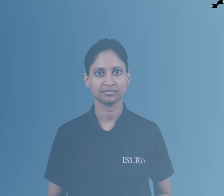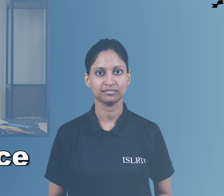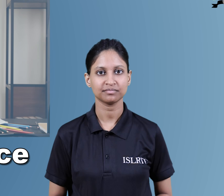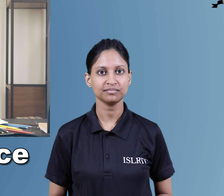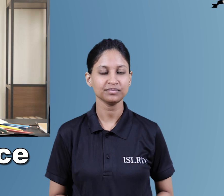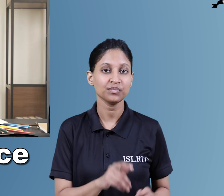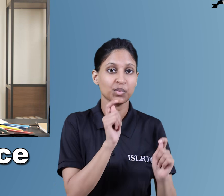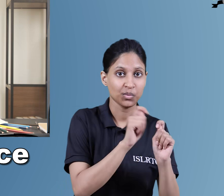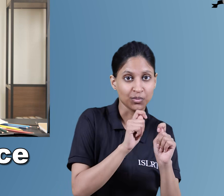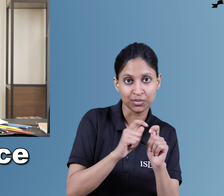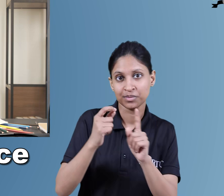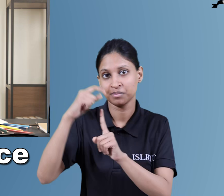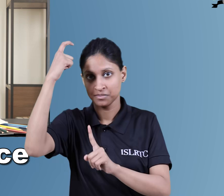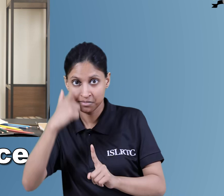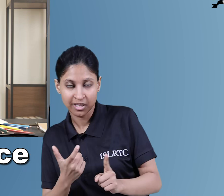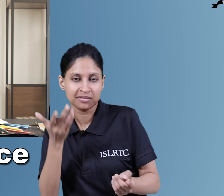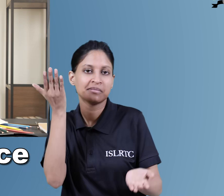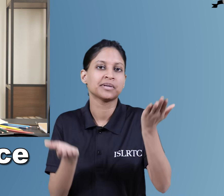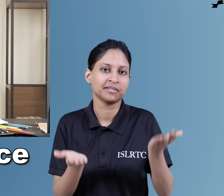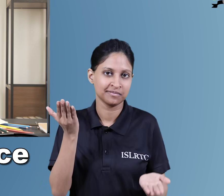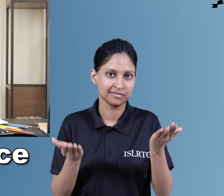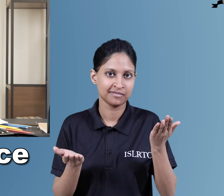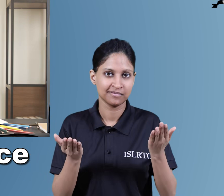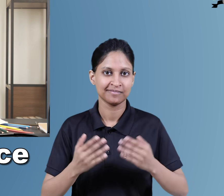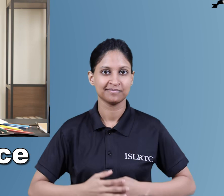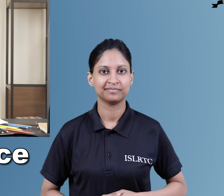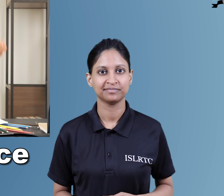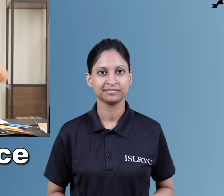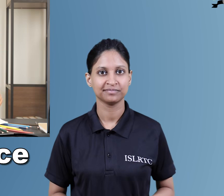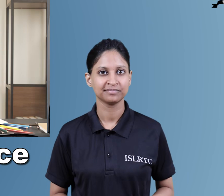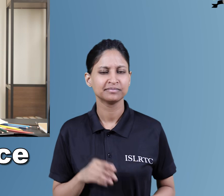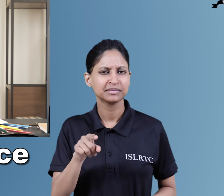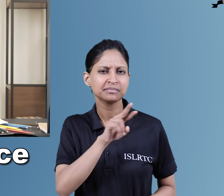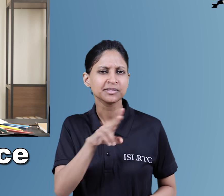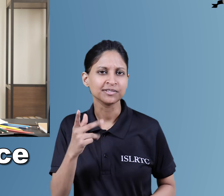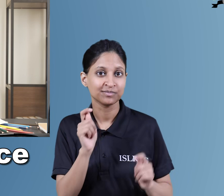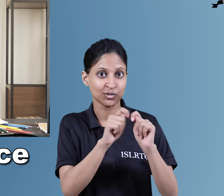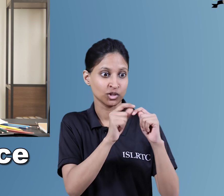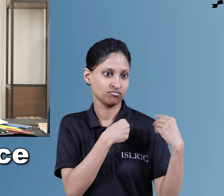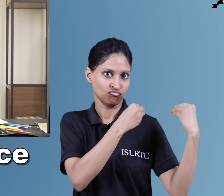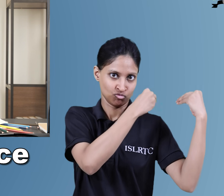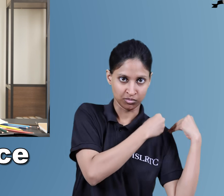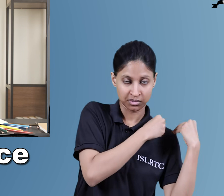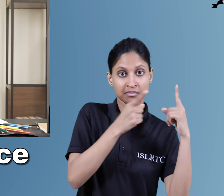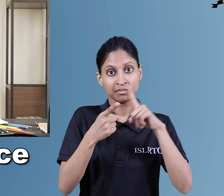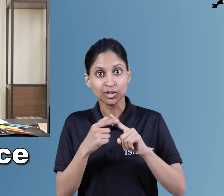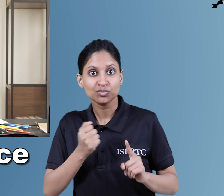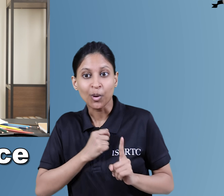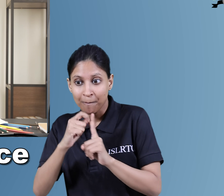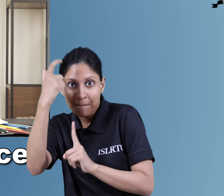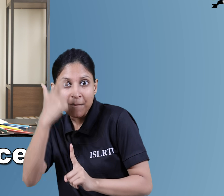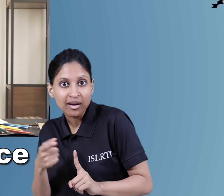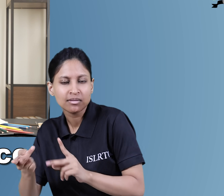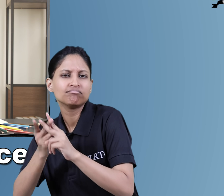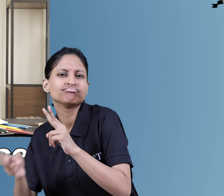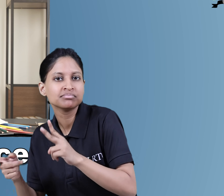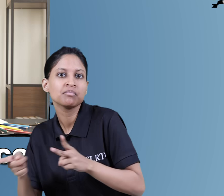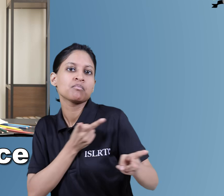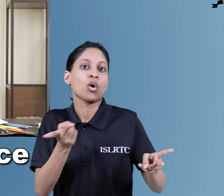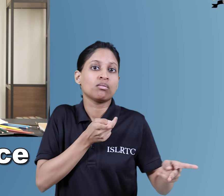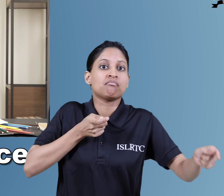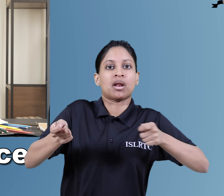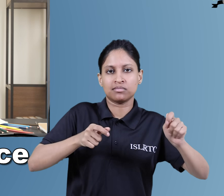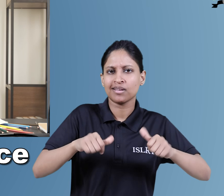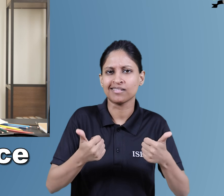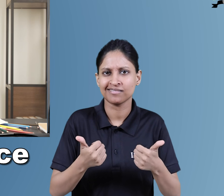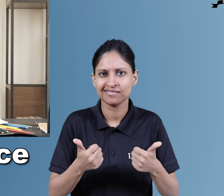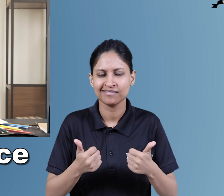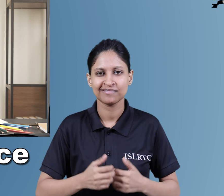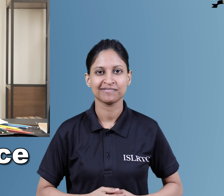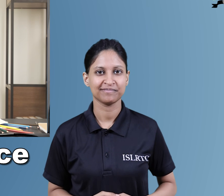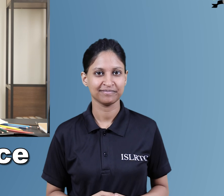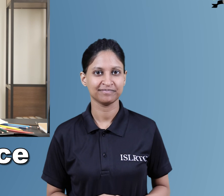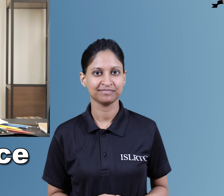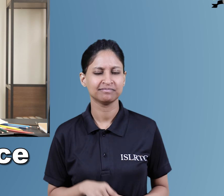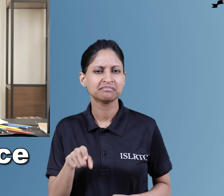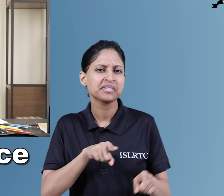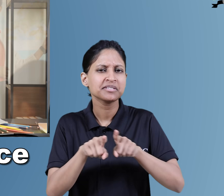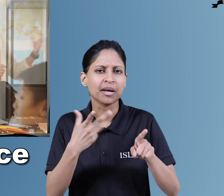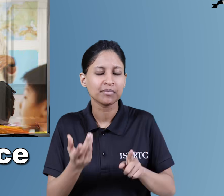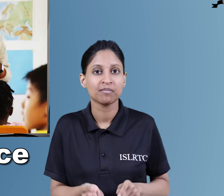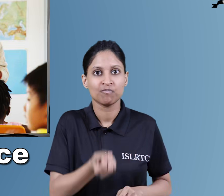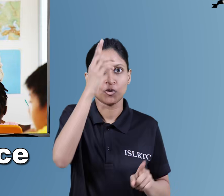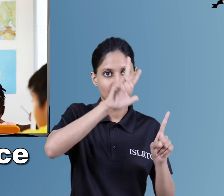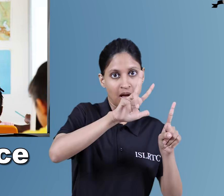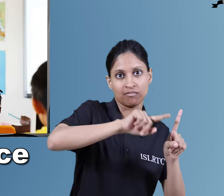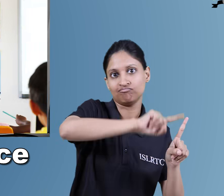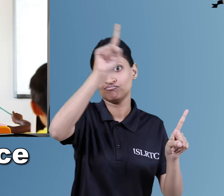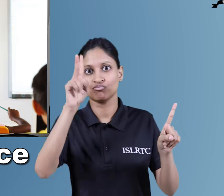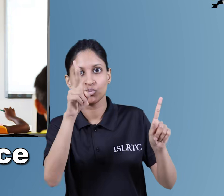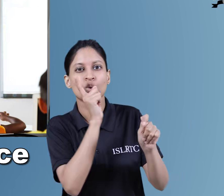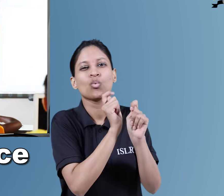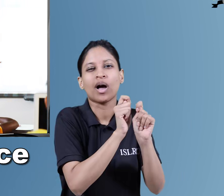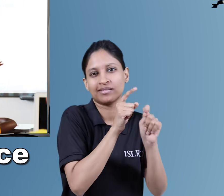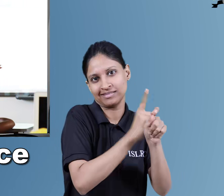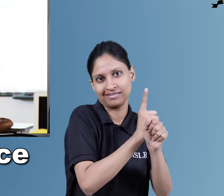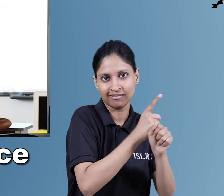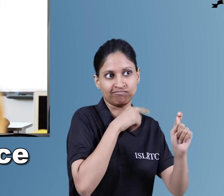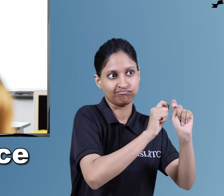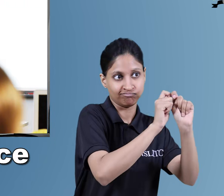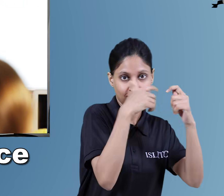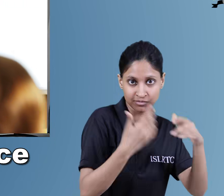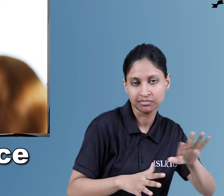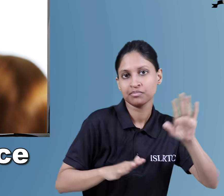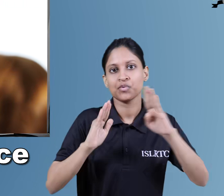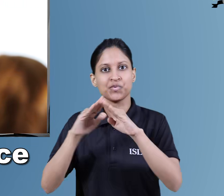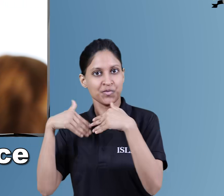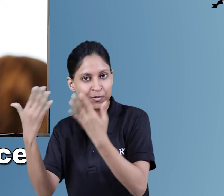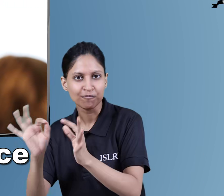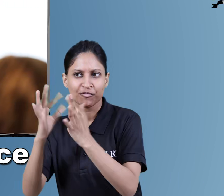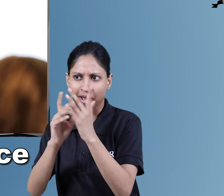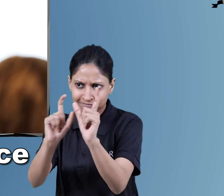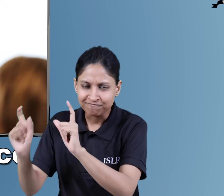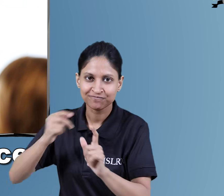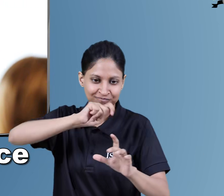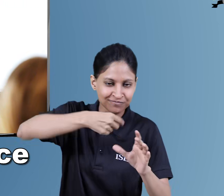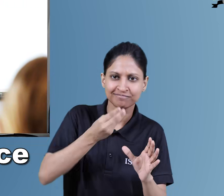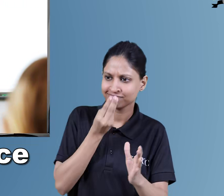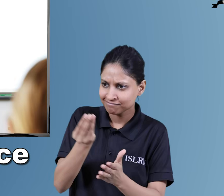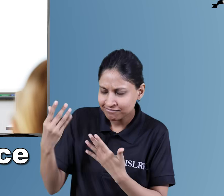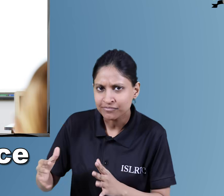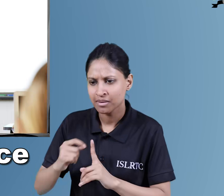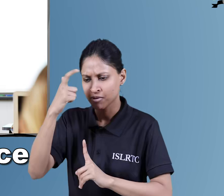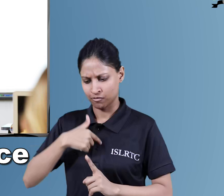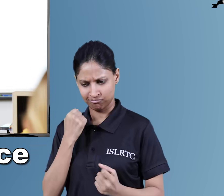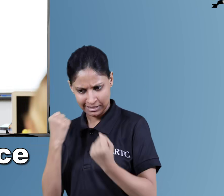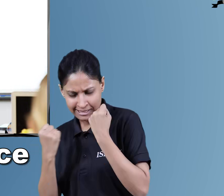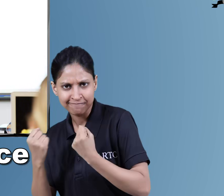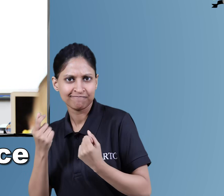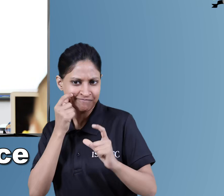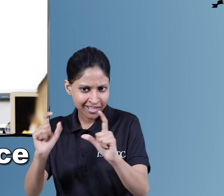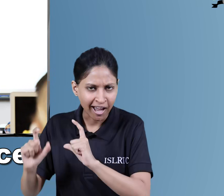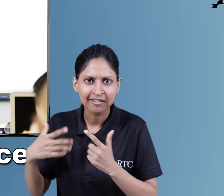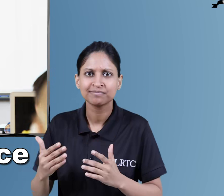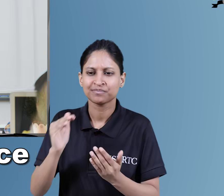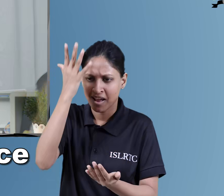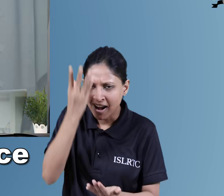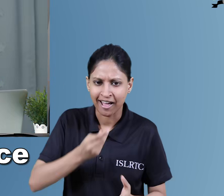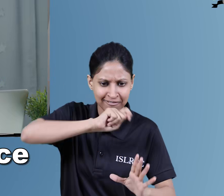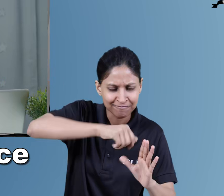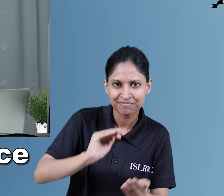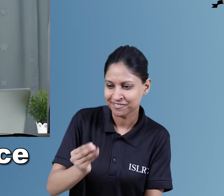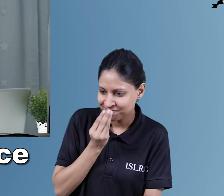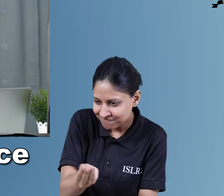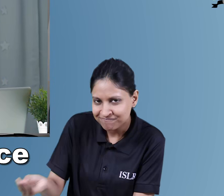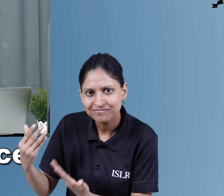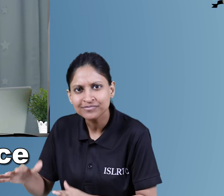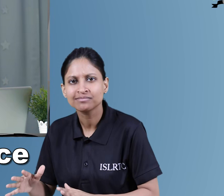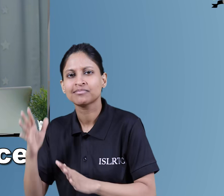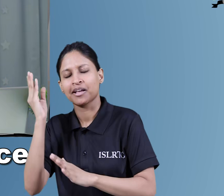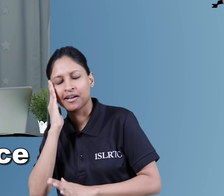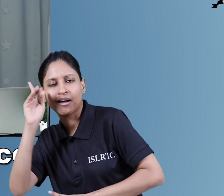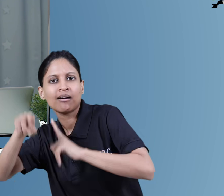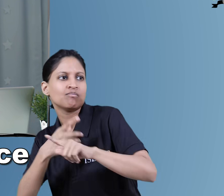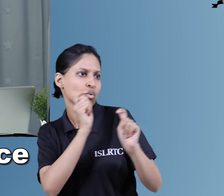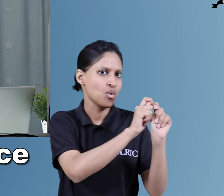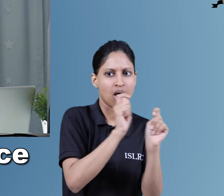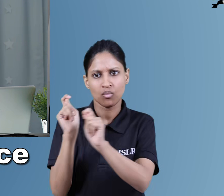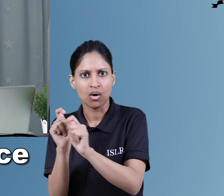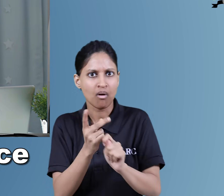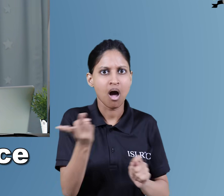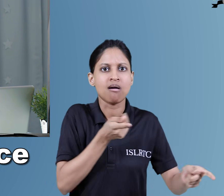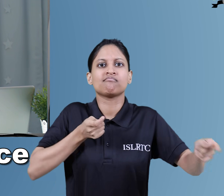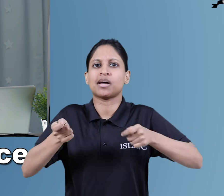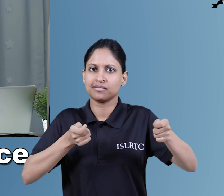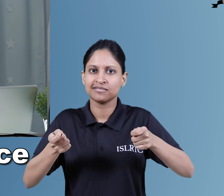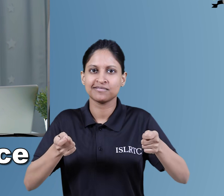Work life balance the ability to manage both work responsibilities and personal life effectively. For example for a teacher, Work responsibilities are to teach in school during work hours (8 a.m. to 2 p.m), and personal life would be taking care of family and taking time for self-care.